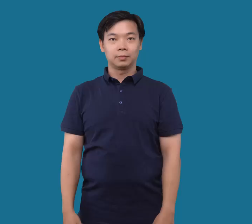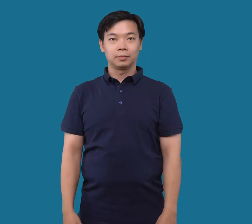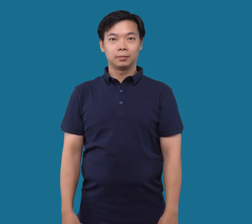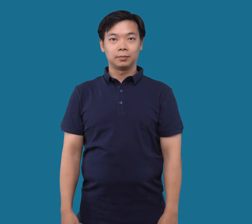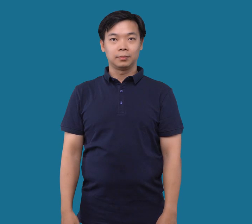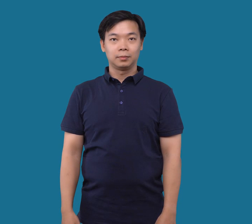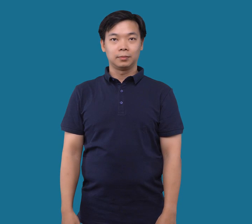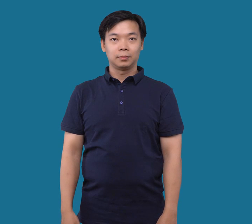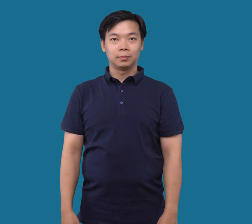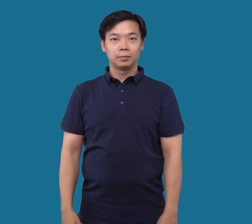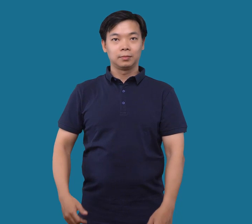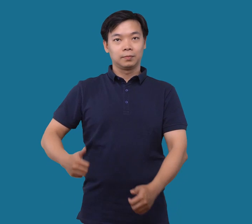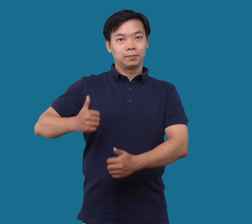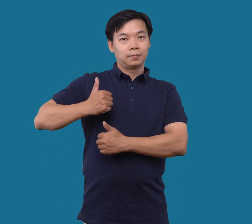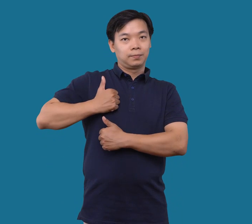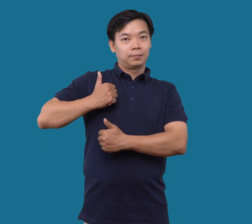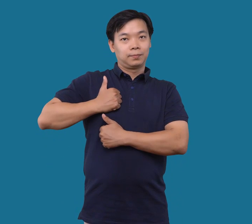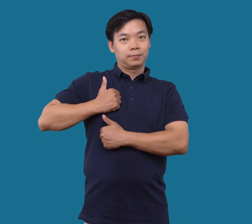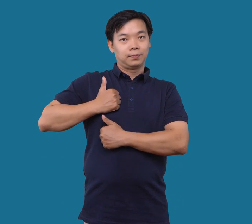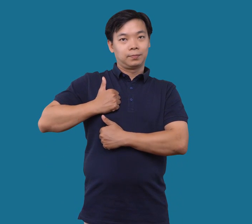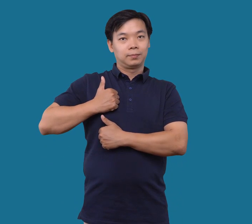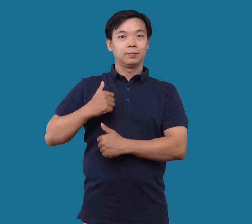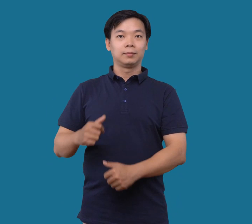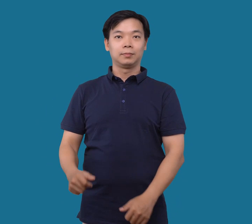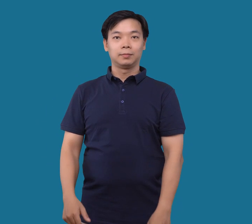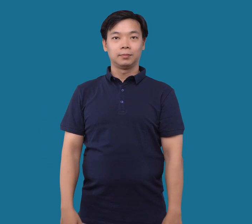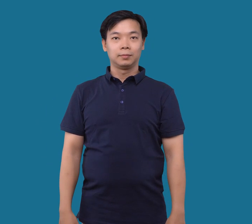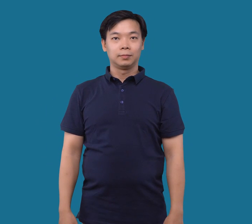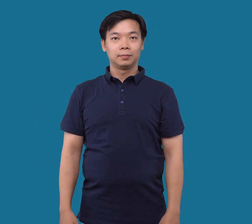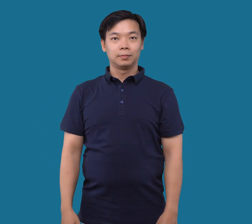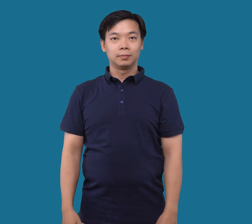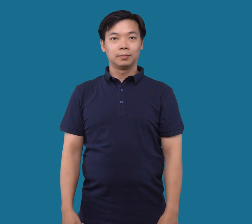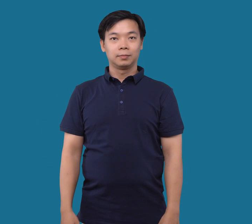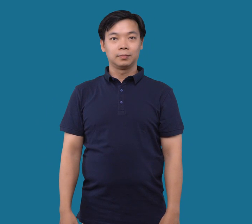bộ đội